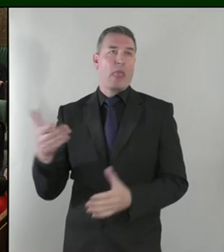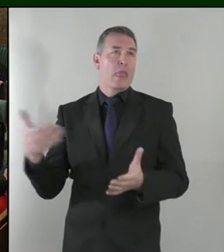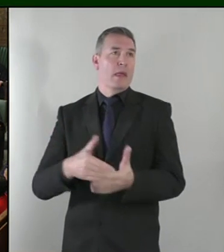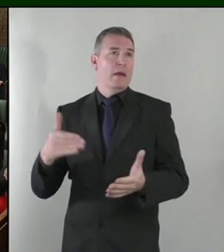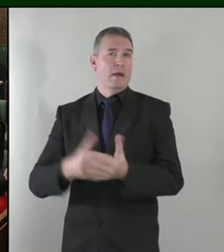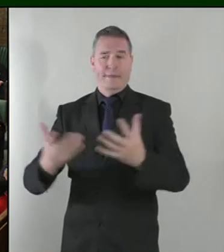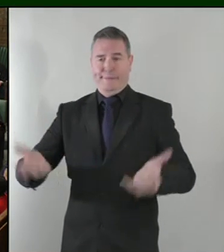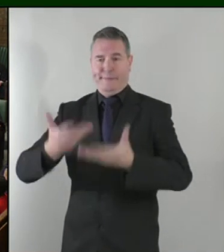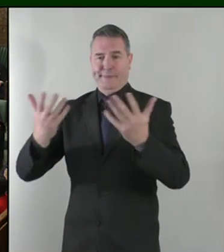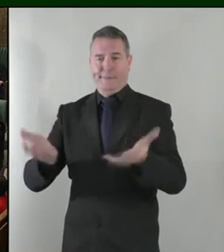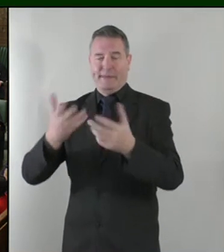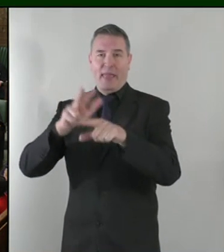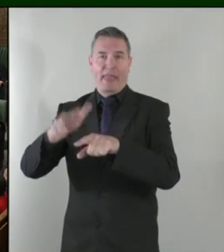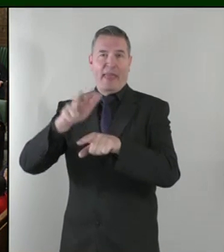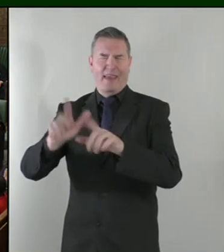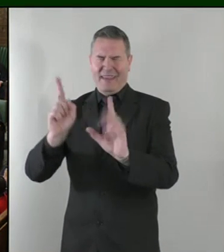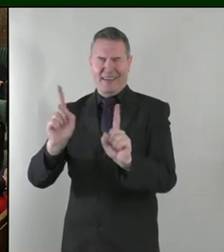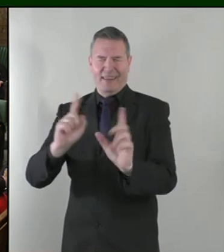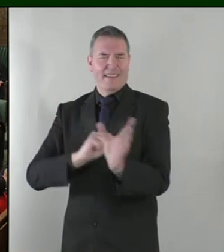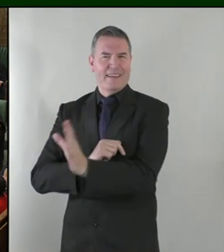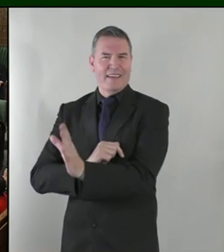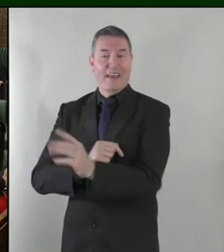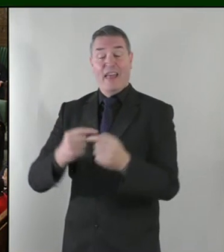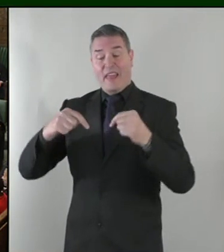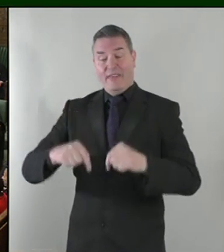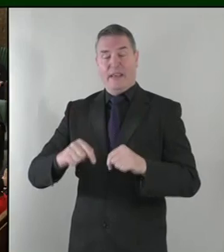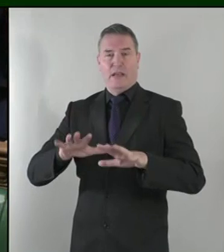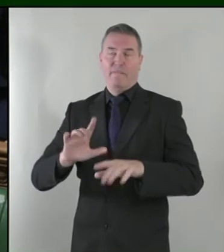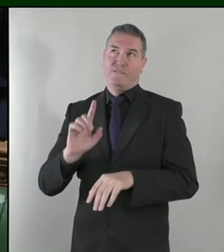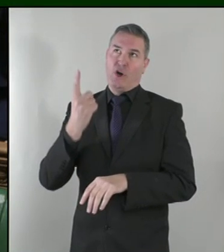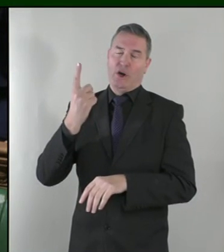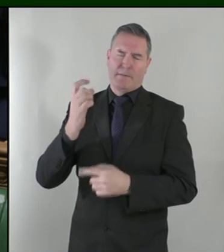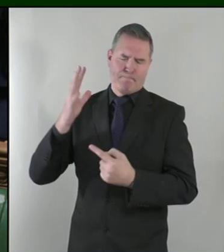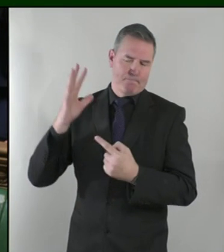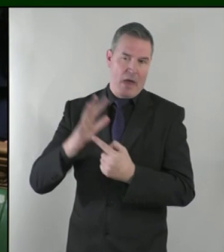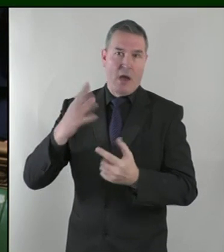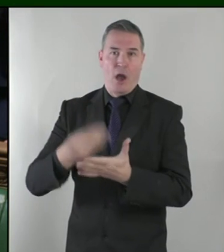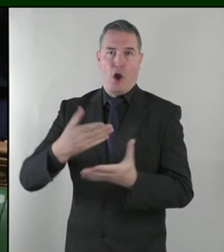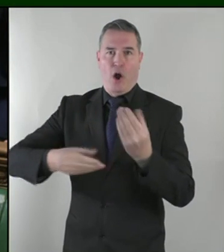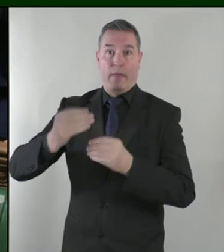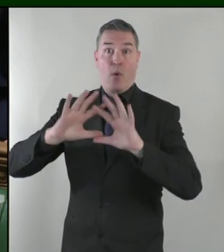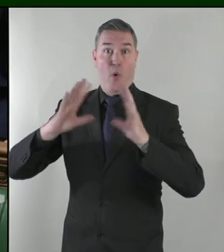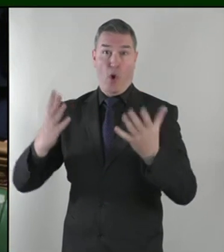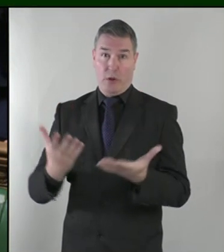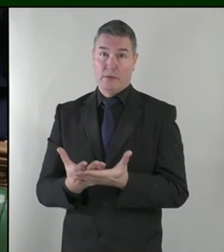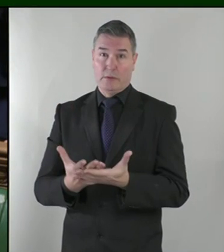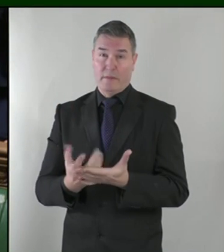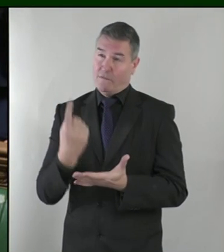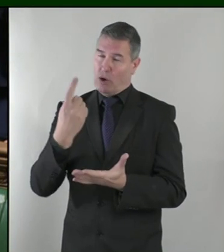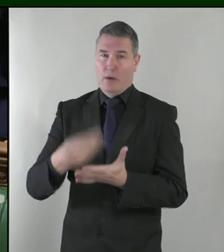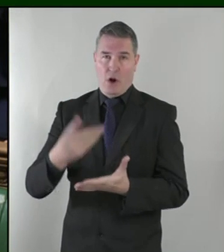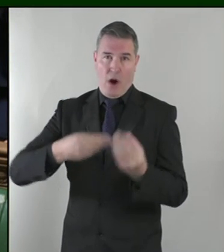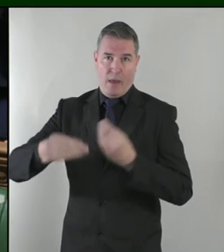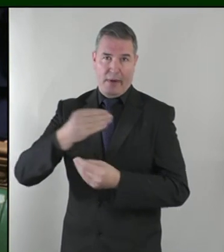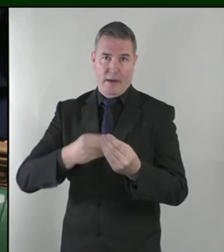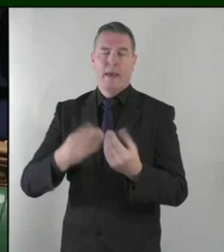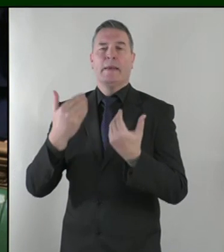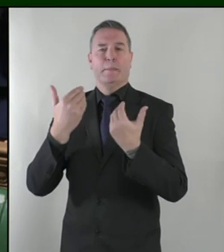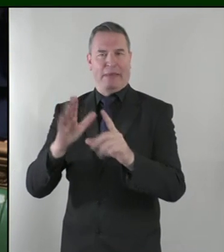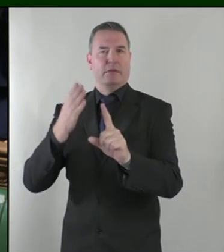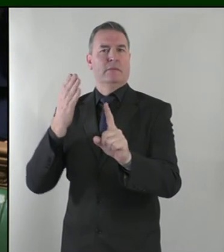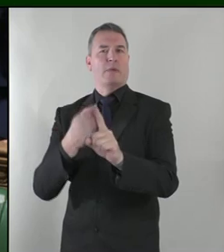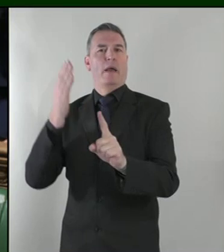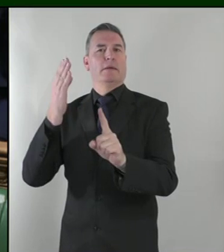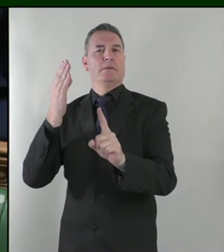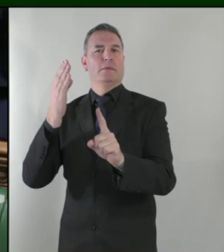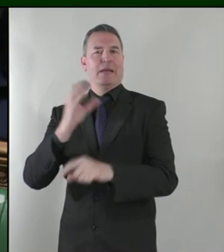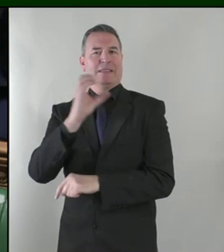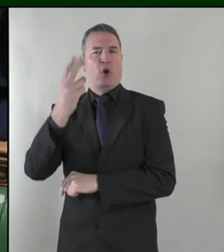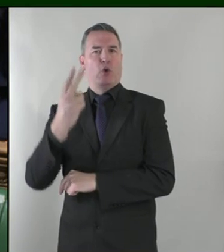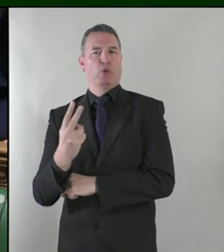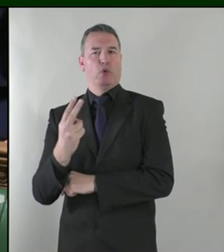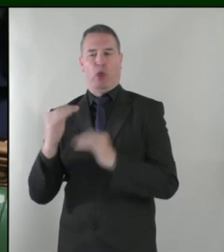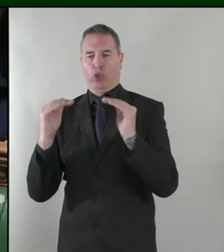This is beyond satire. This is the first country, the first major economy in the world, to have set a target of being carbon neutral by 2050.